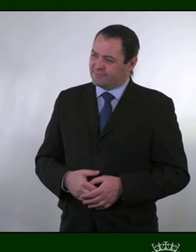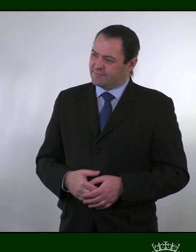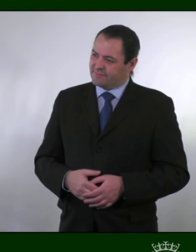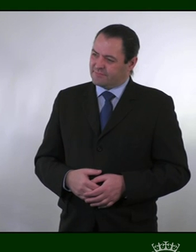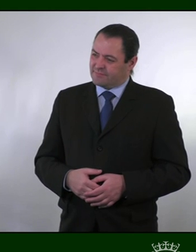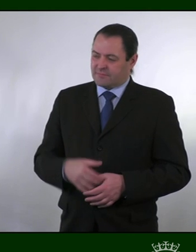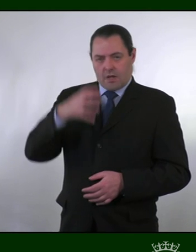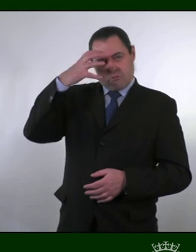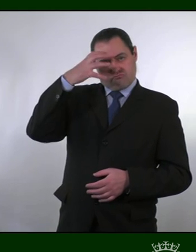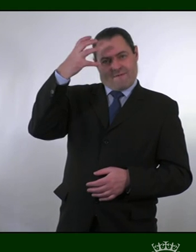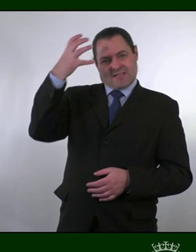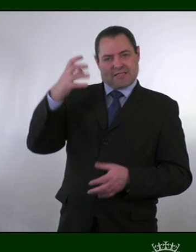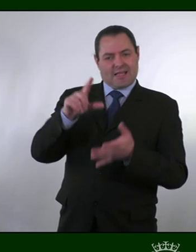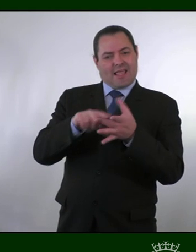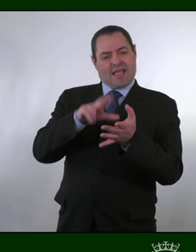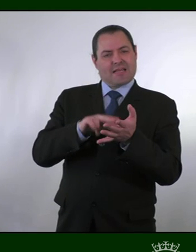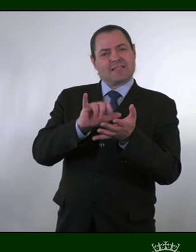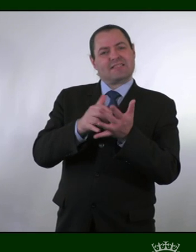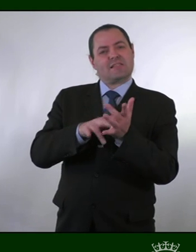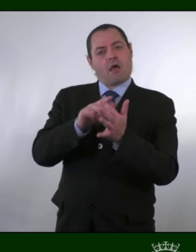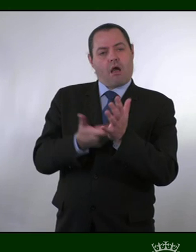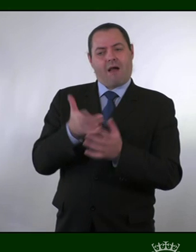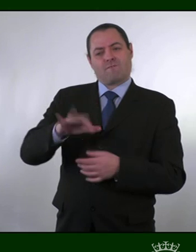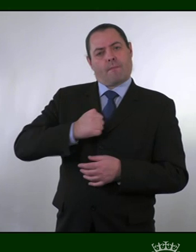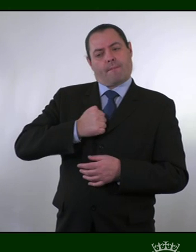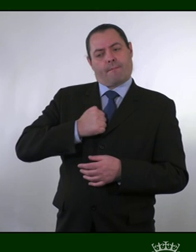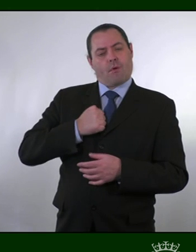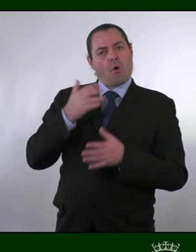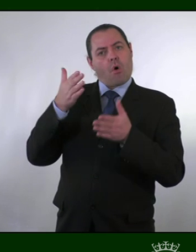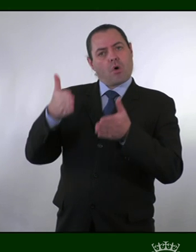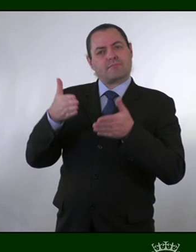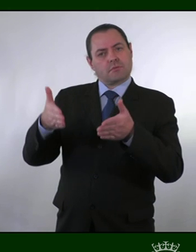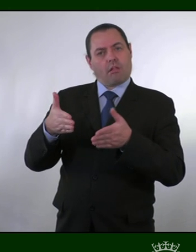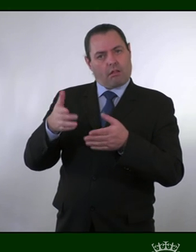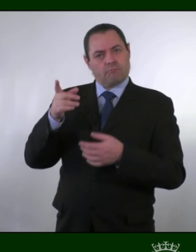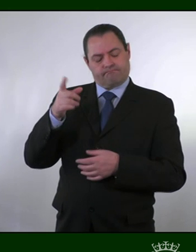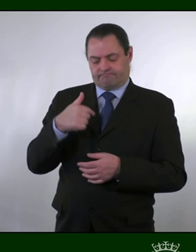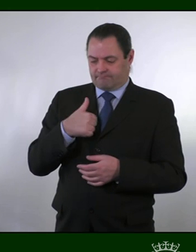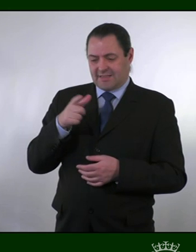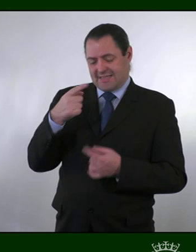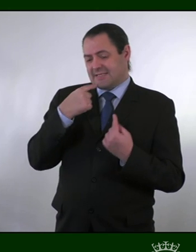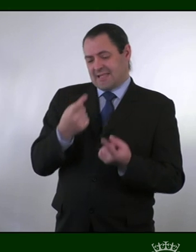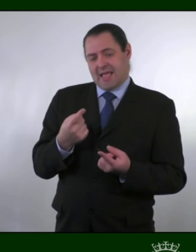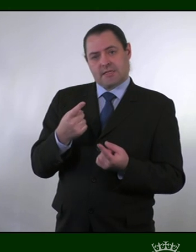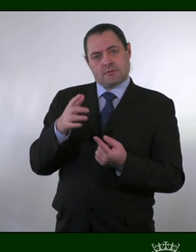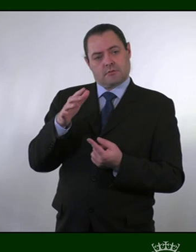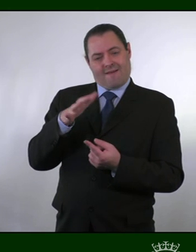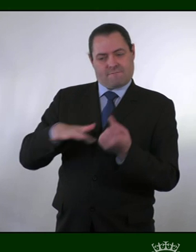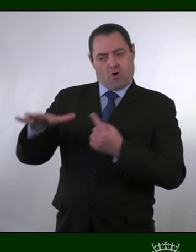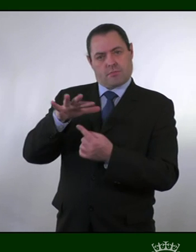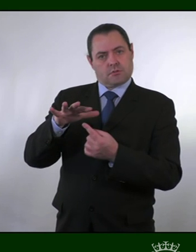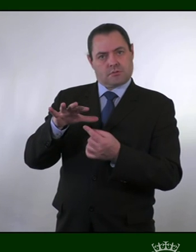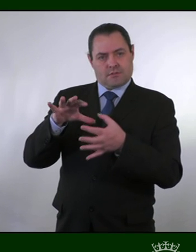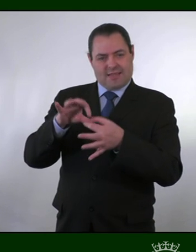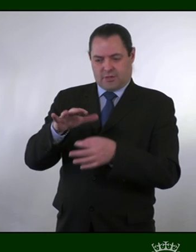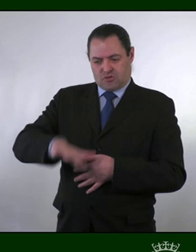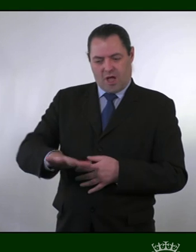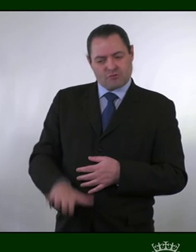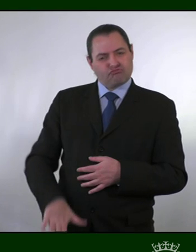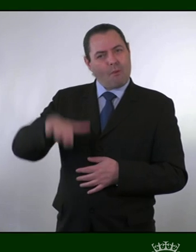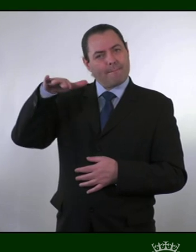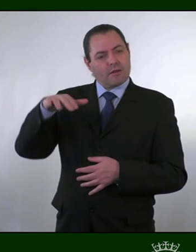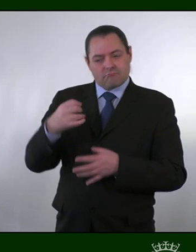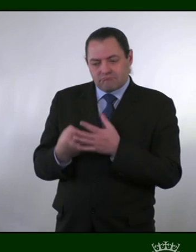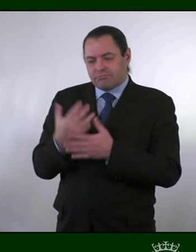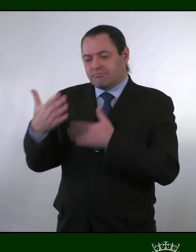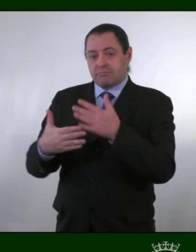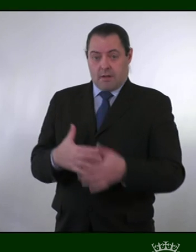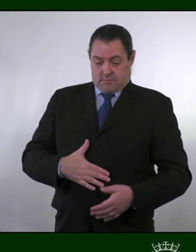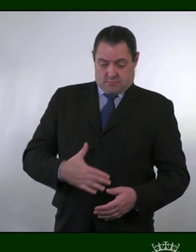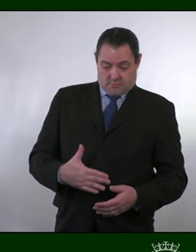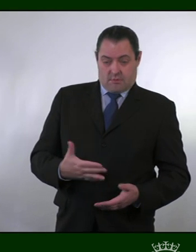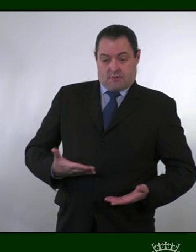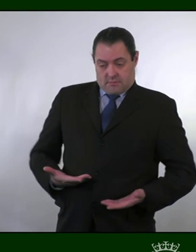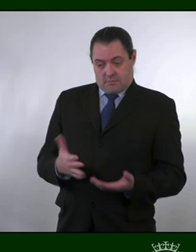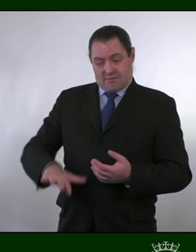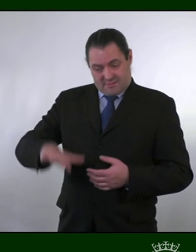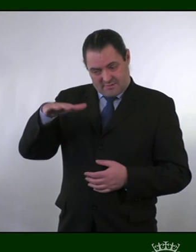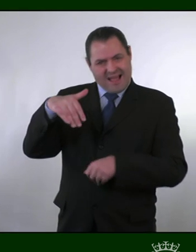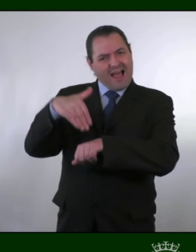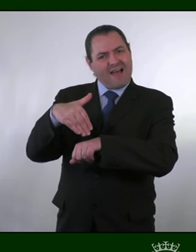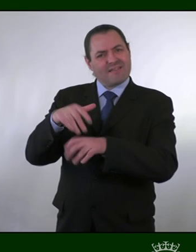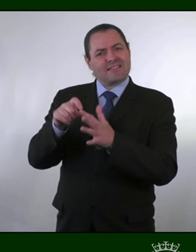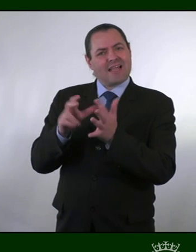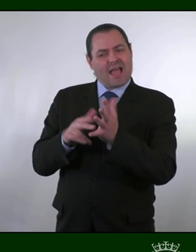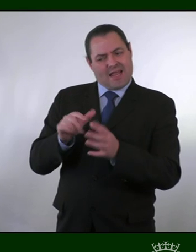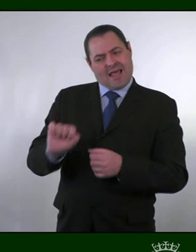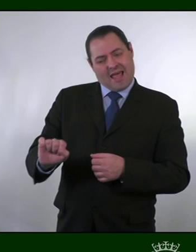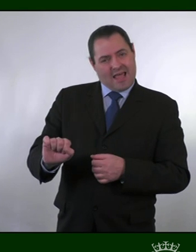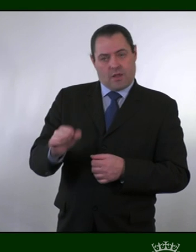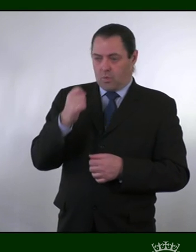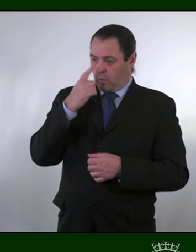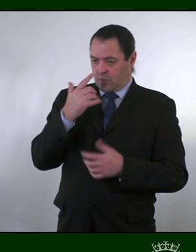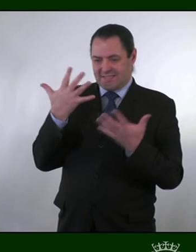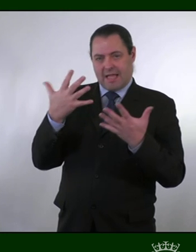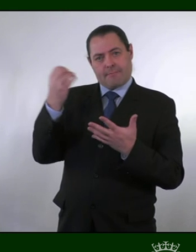Professor Ian Sinha from Alder Hey Children’s Hospital in Liverpool, West Derby, recently stated that the environment a child develops in, even before being born, can affect its DNA detrimentally by 10%.